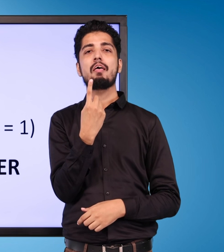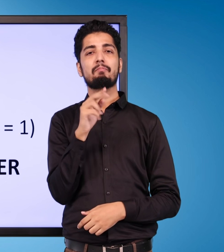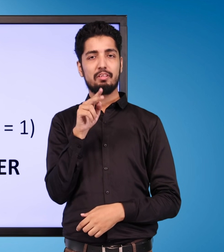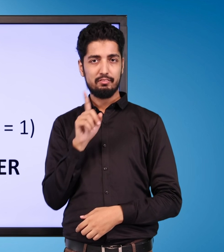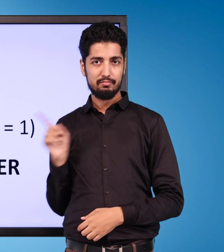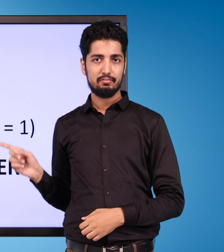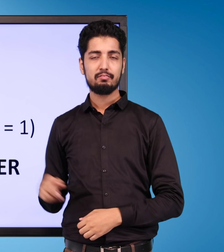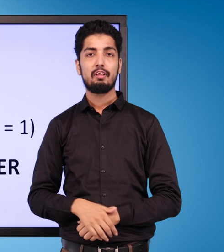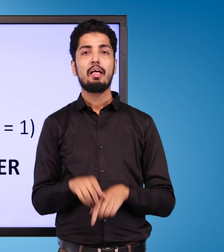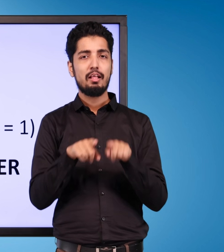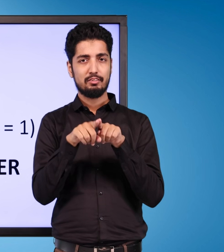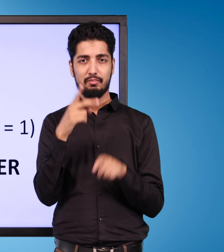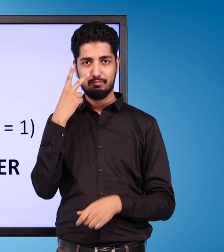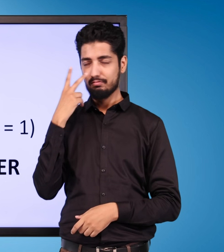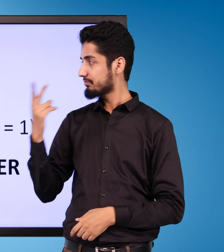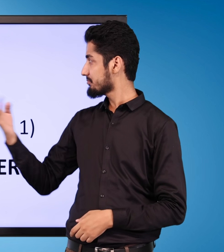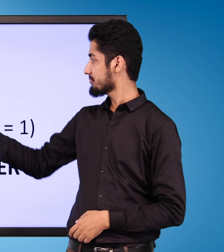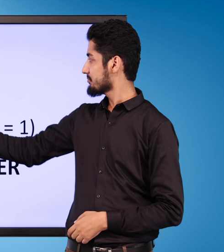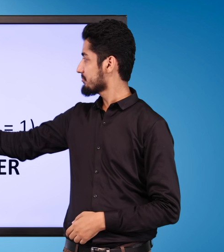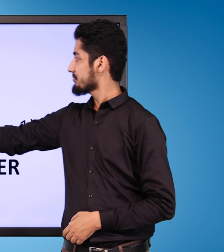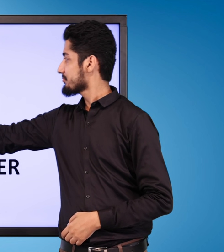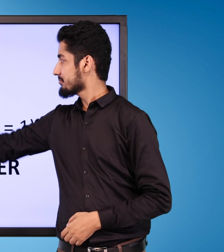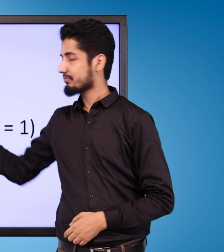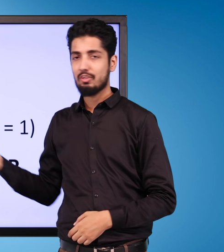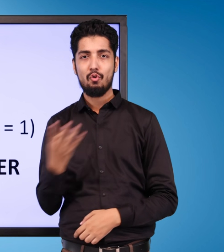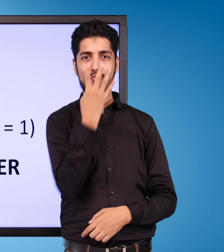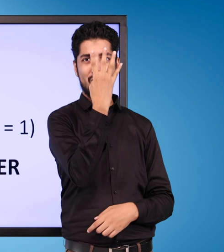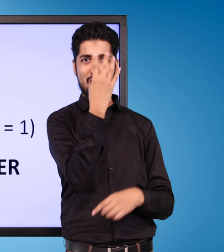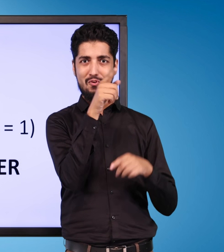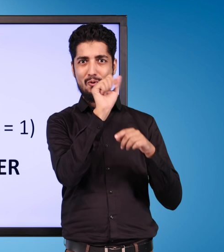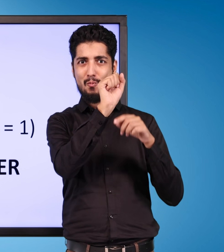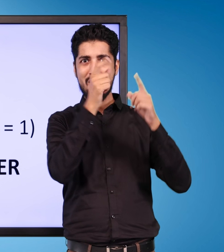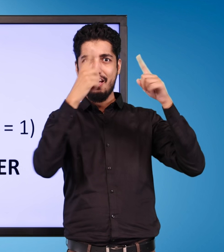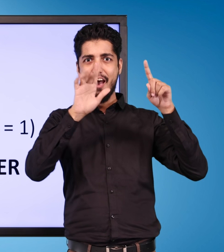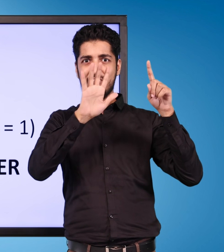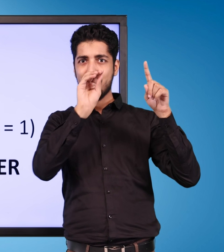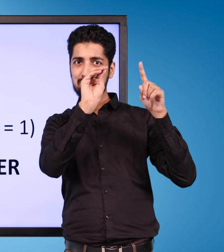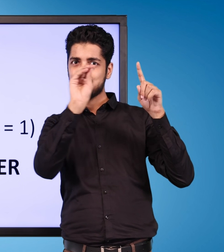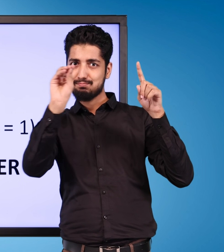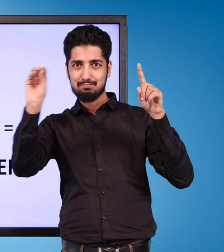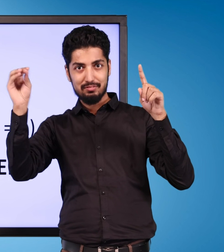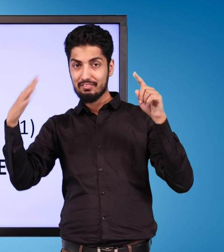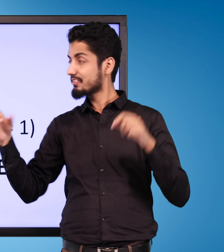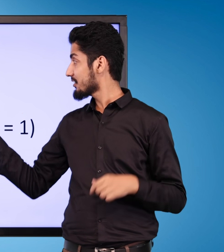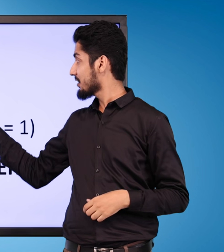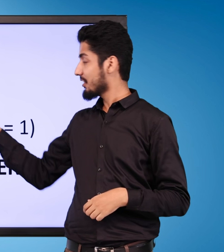For example, the numbers 4 and 15 are co-prime numbers